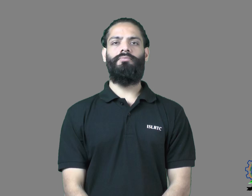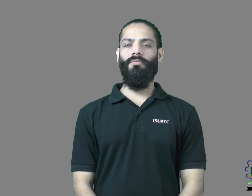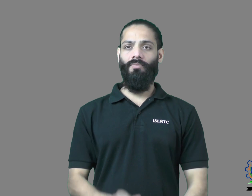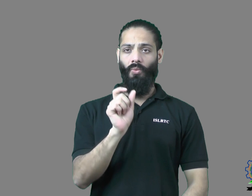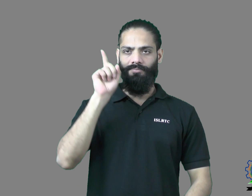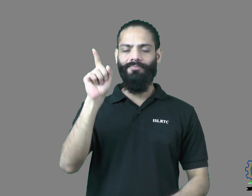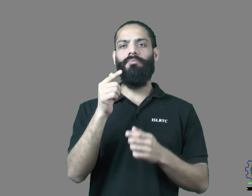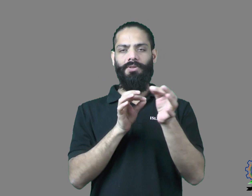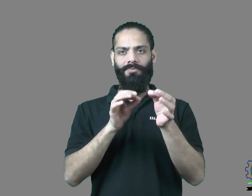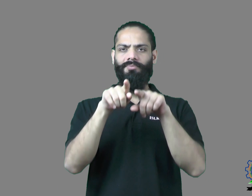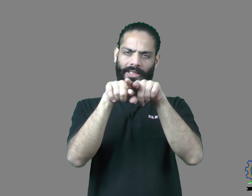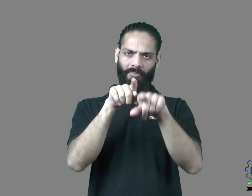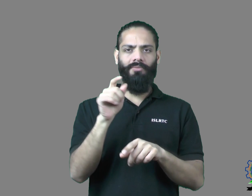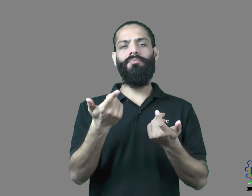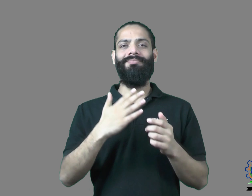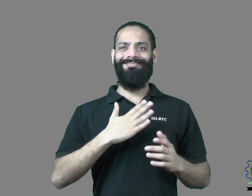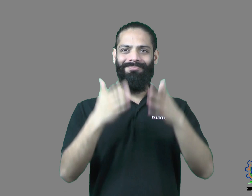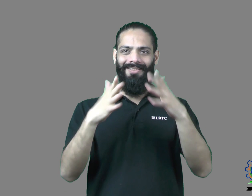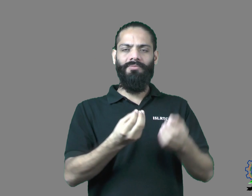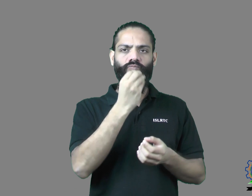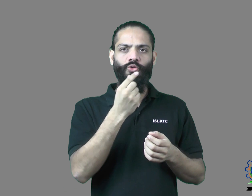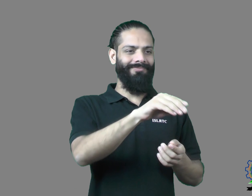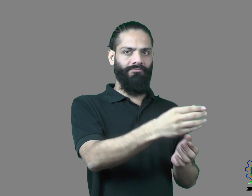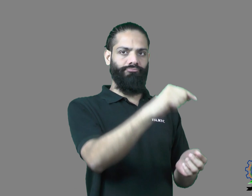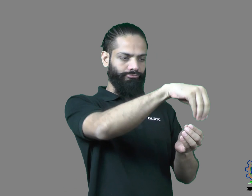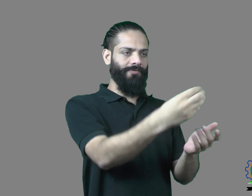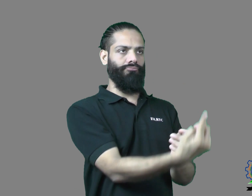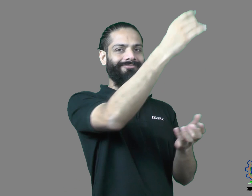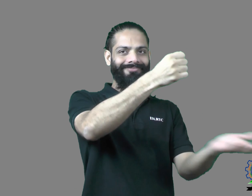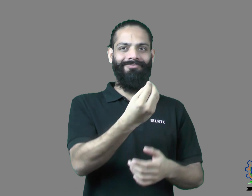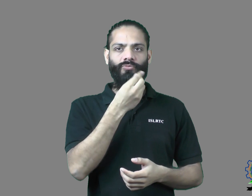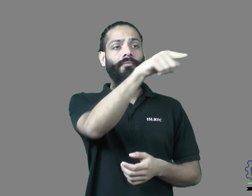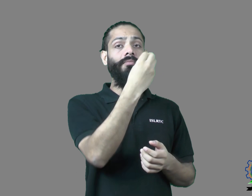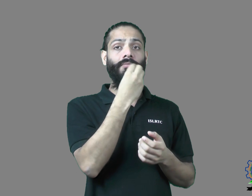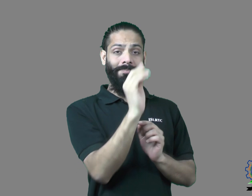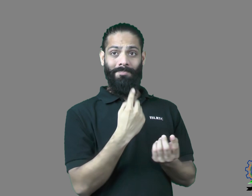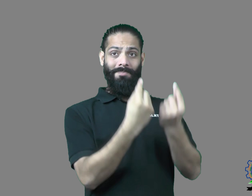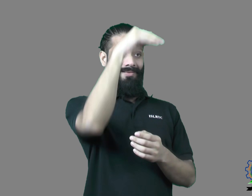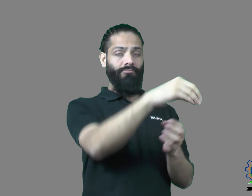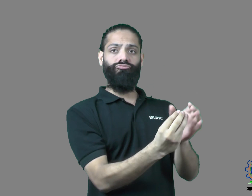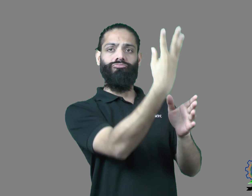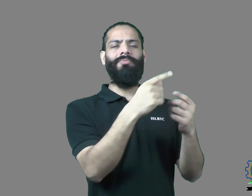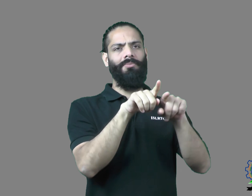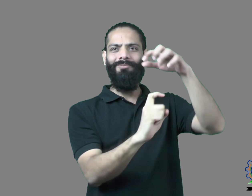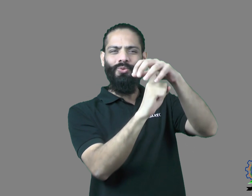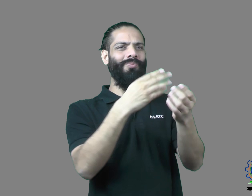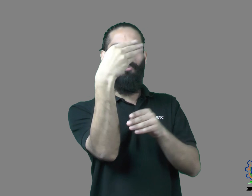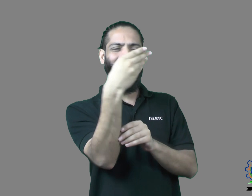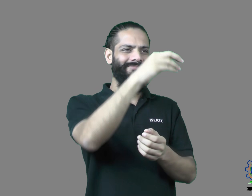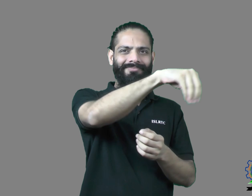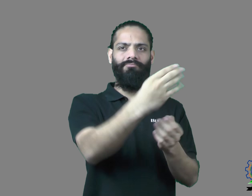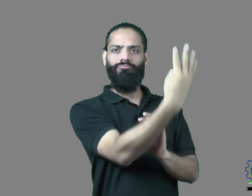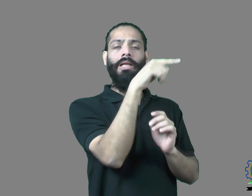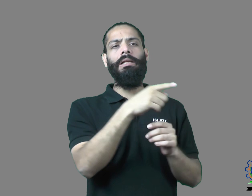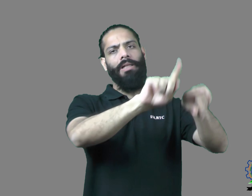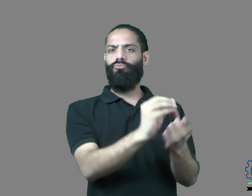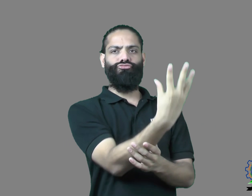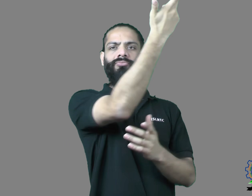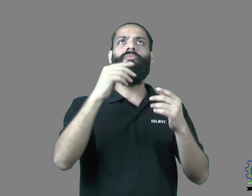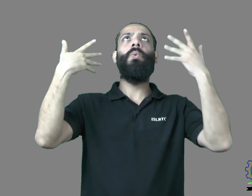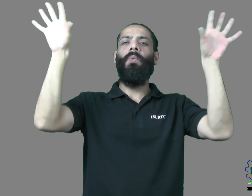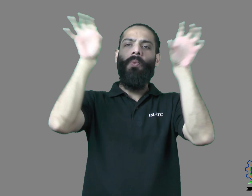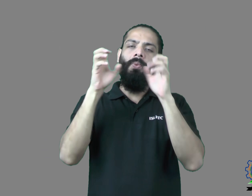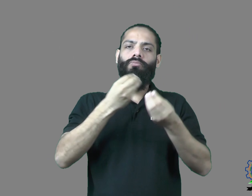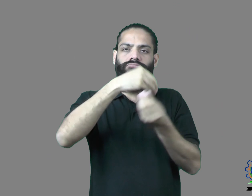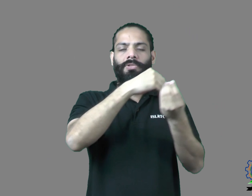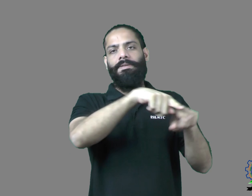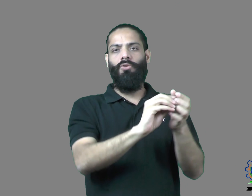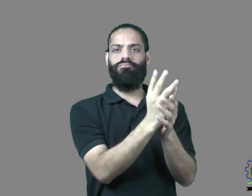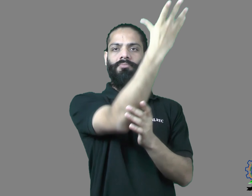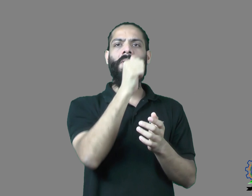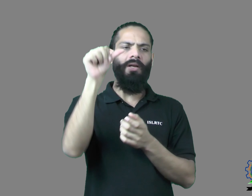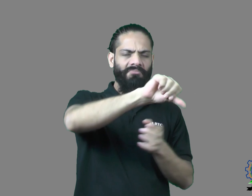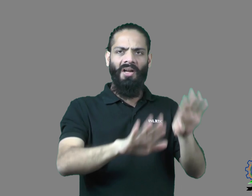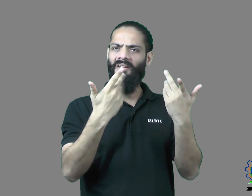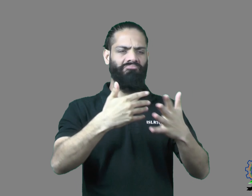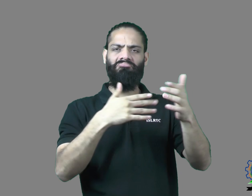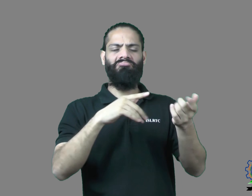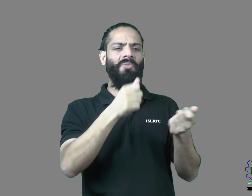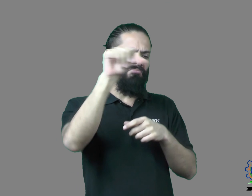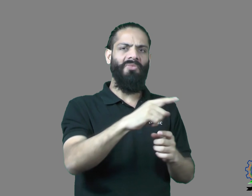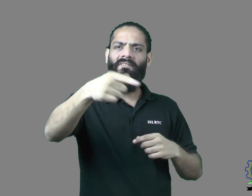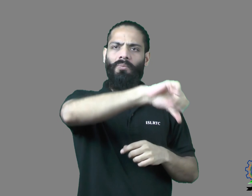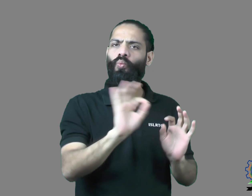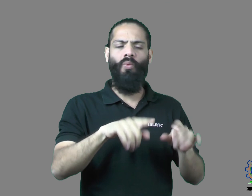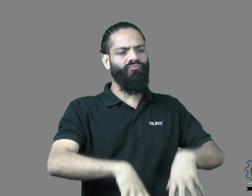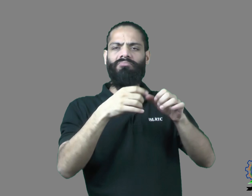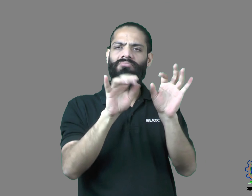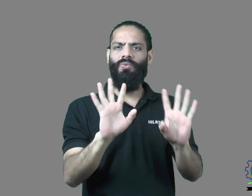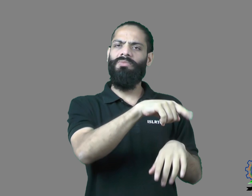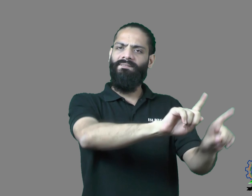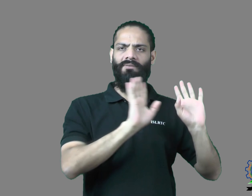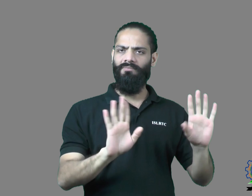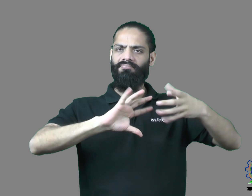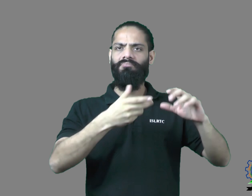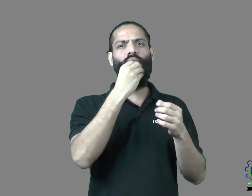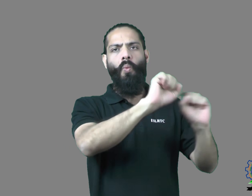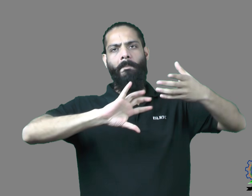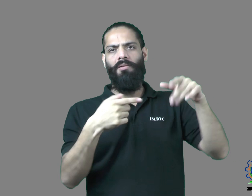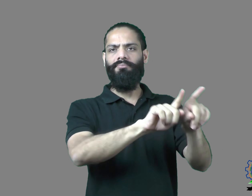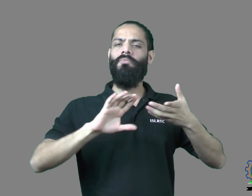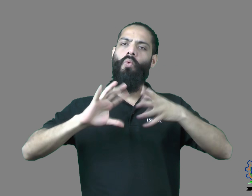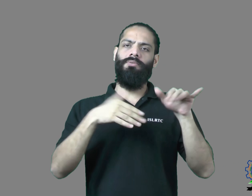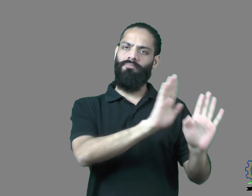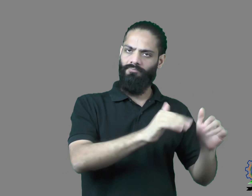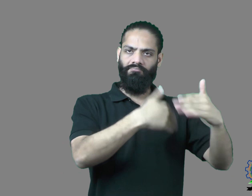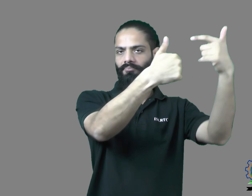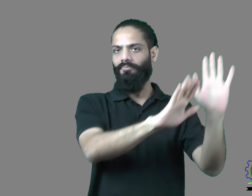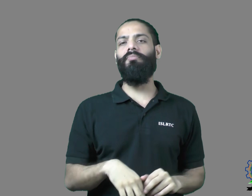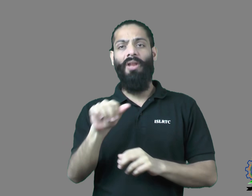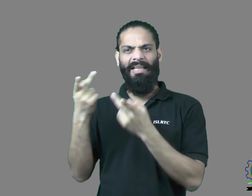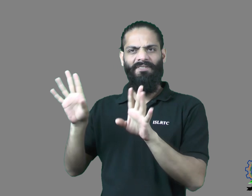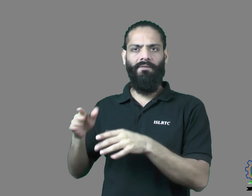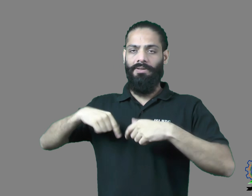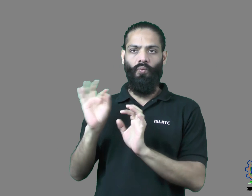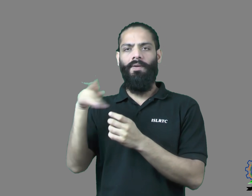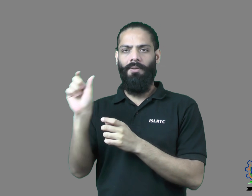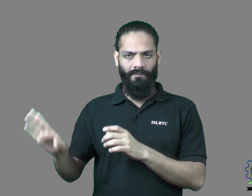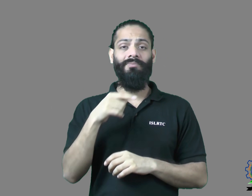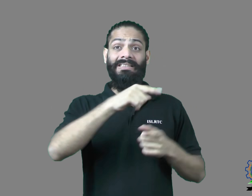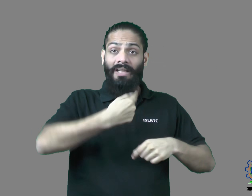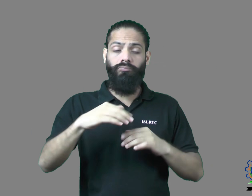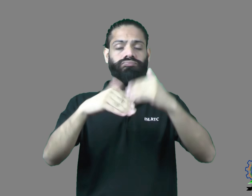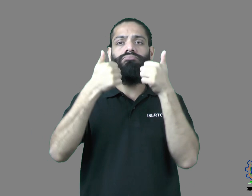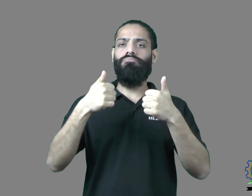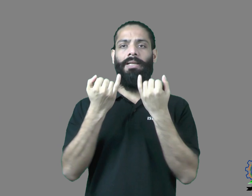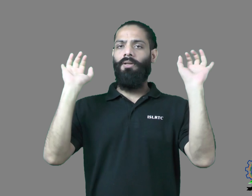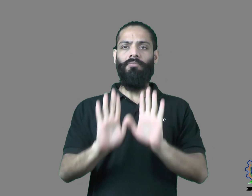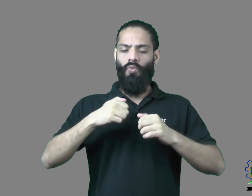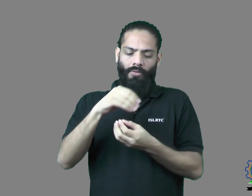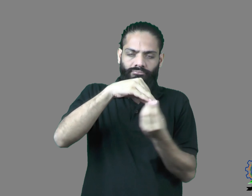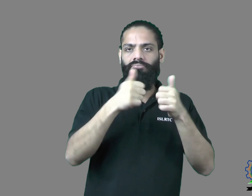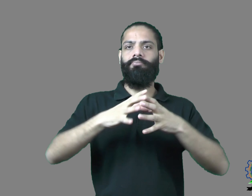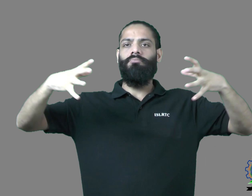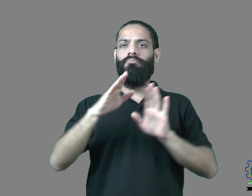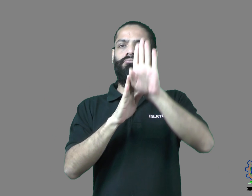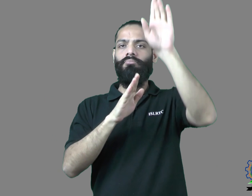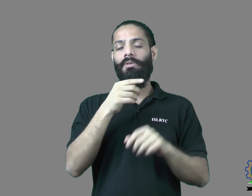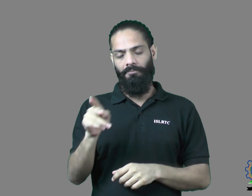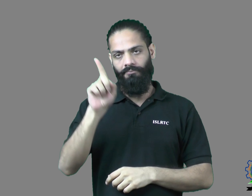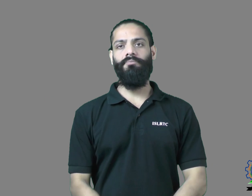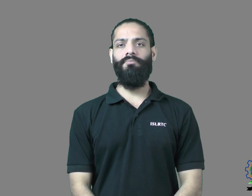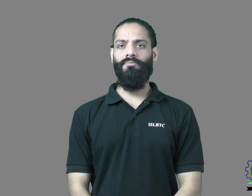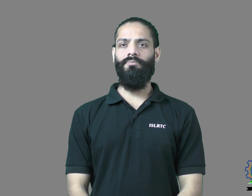Autotrophic